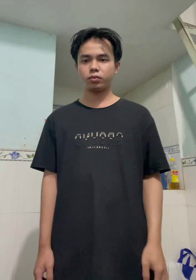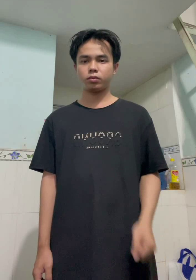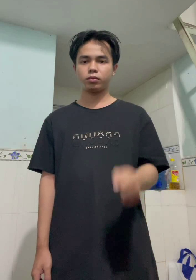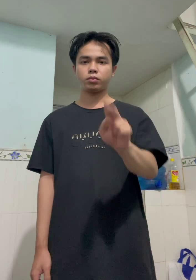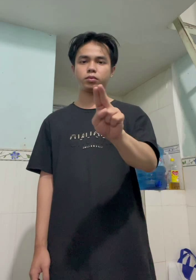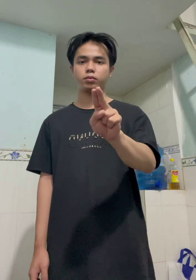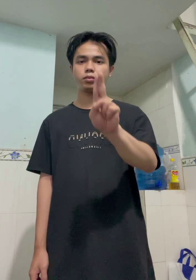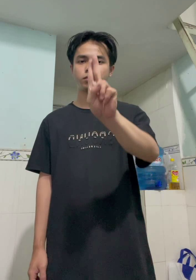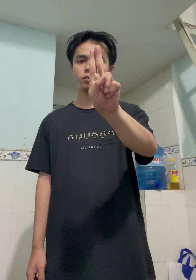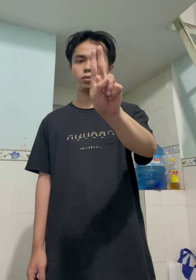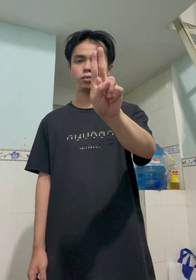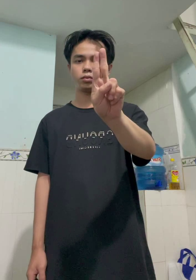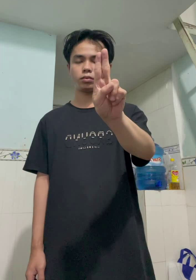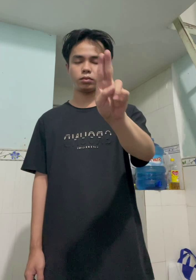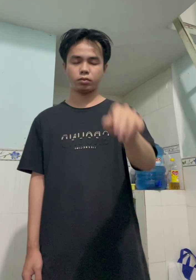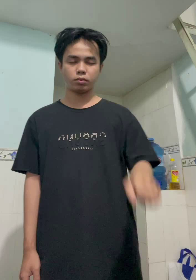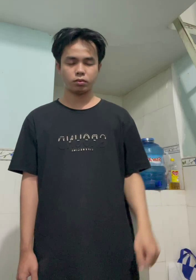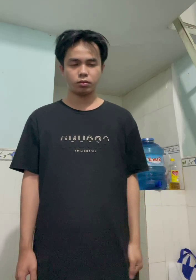u